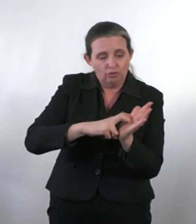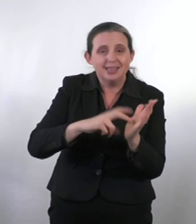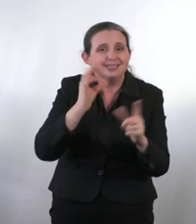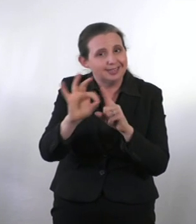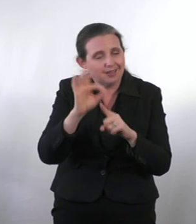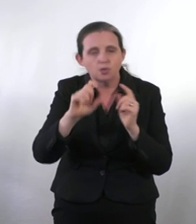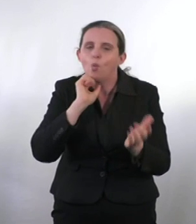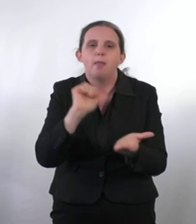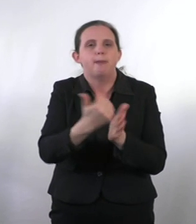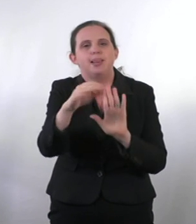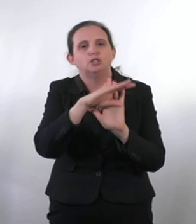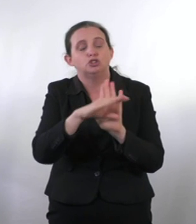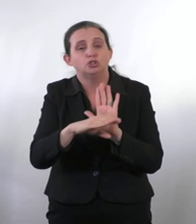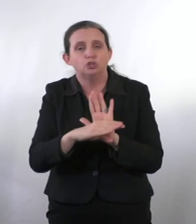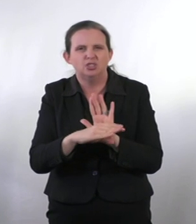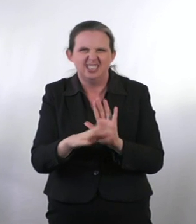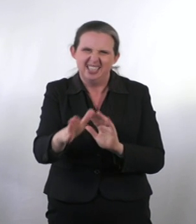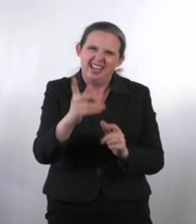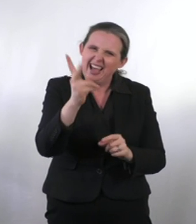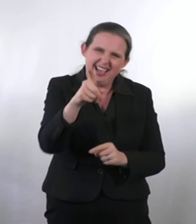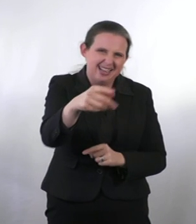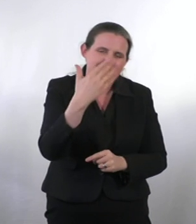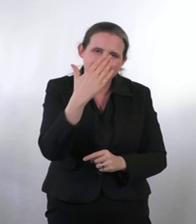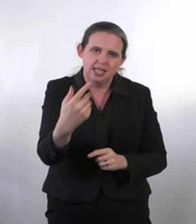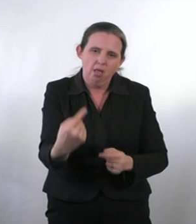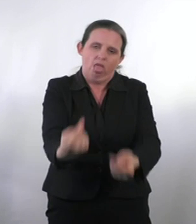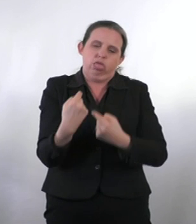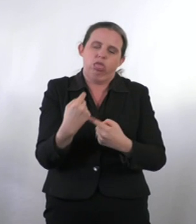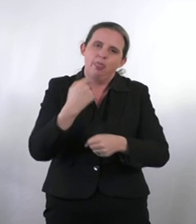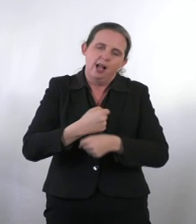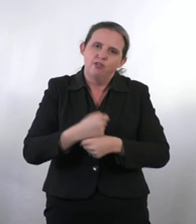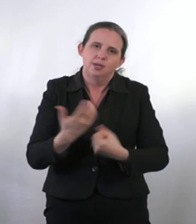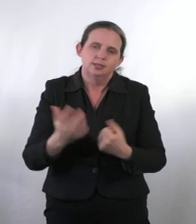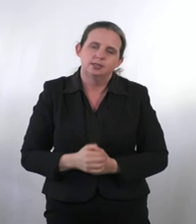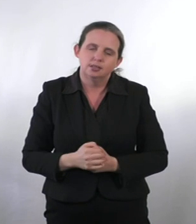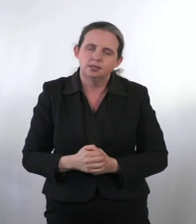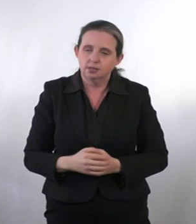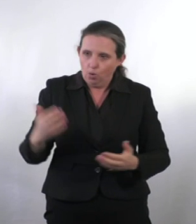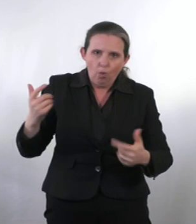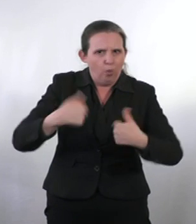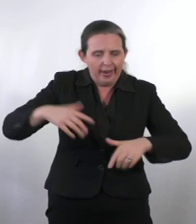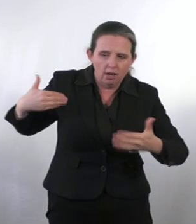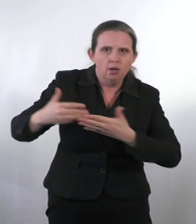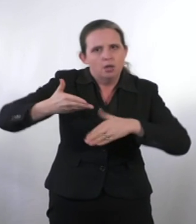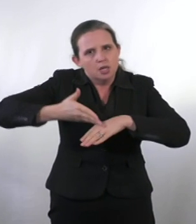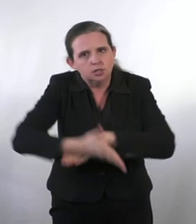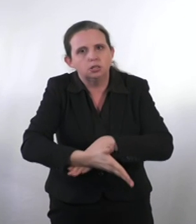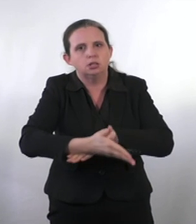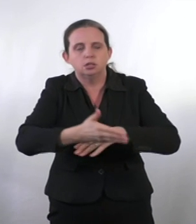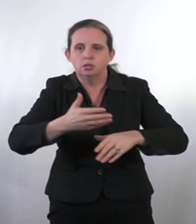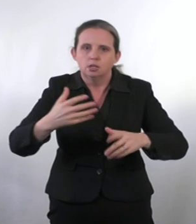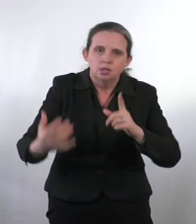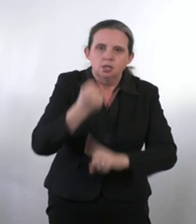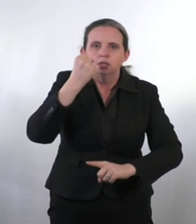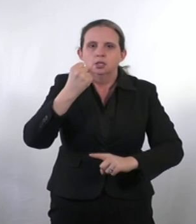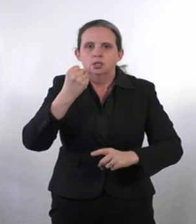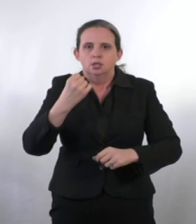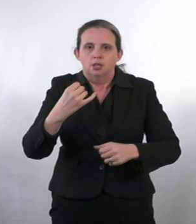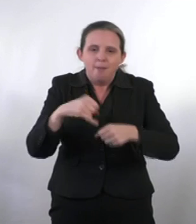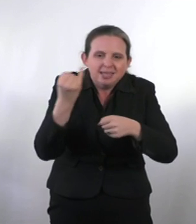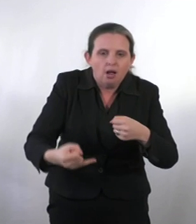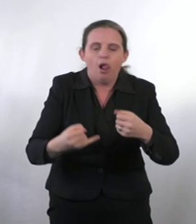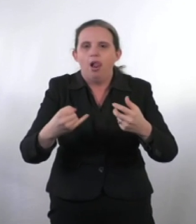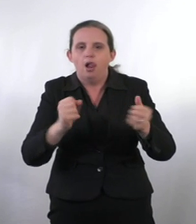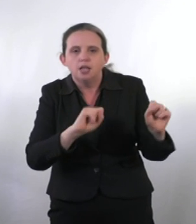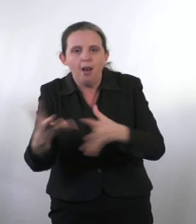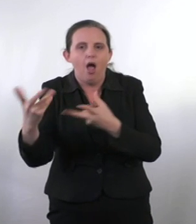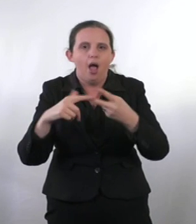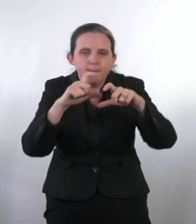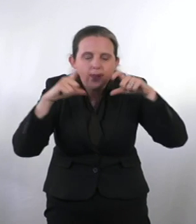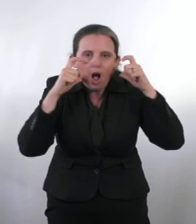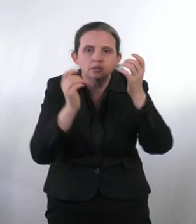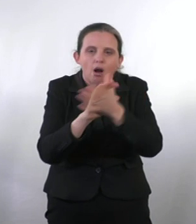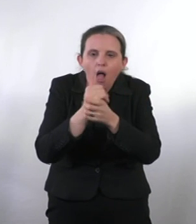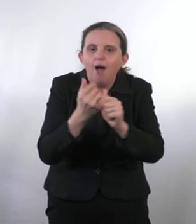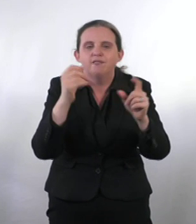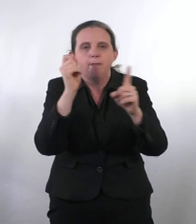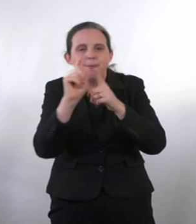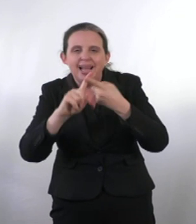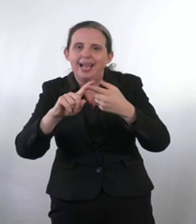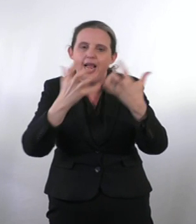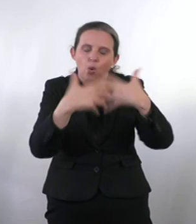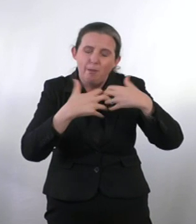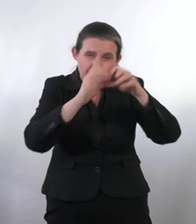Again, the right hon. and learned Gentleman just seems to be attacking the Government for shifting heaven and earth, as we did, to get the medicines, the PPE, the equipment and the treatments that this country needed.